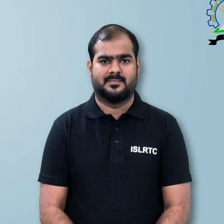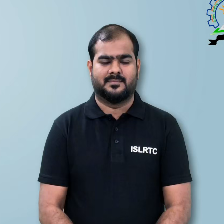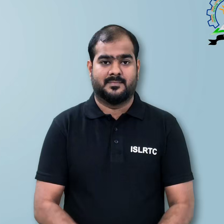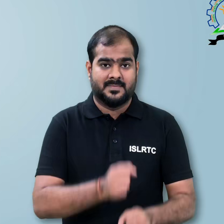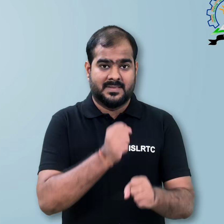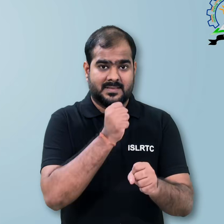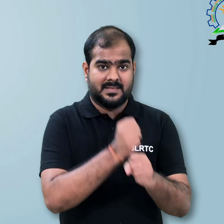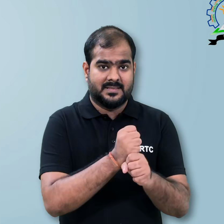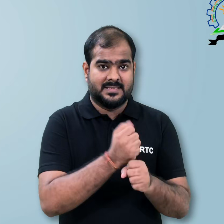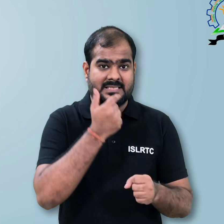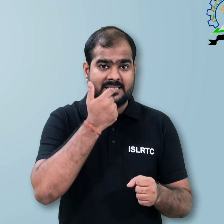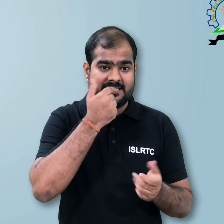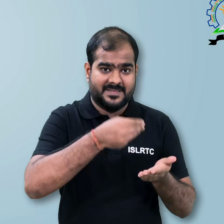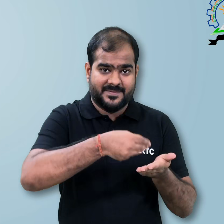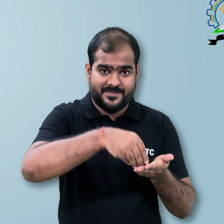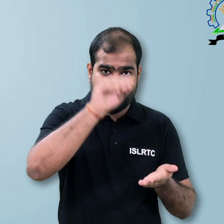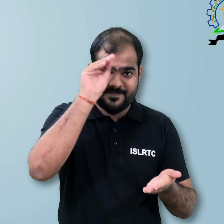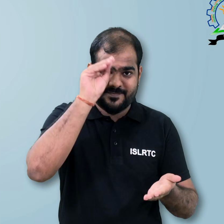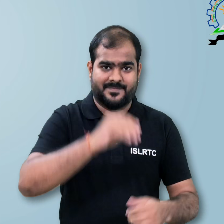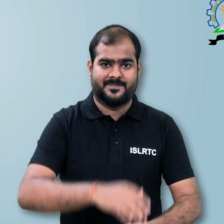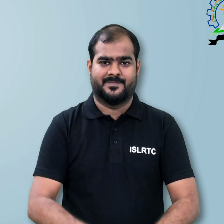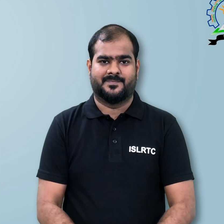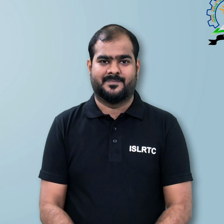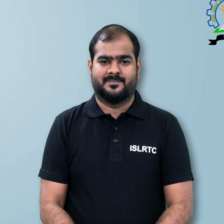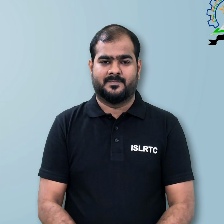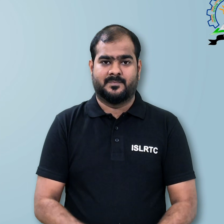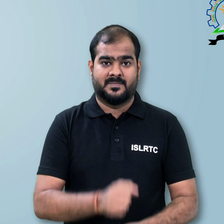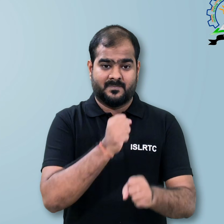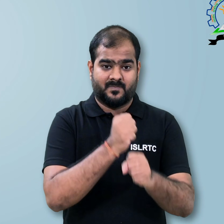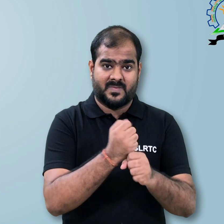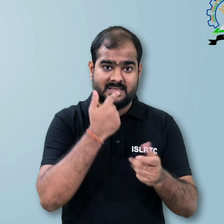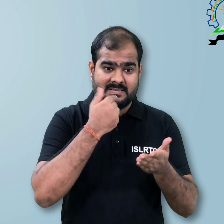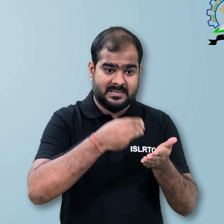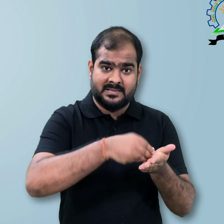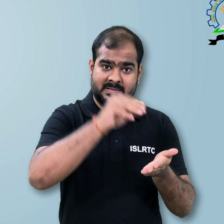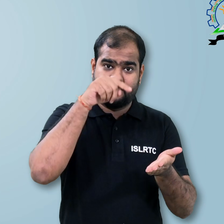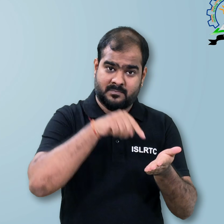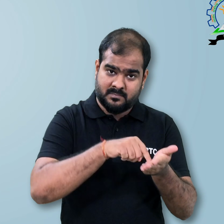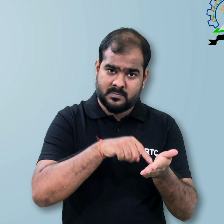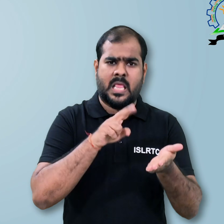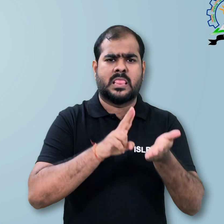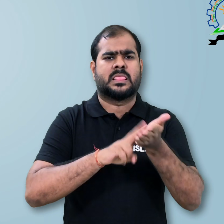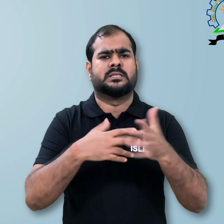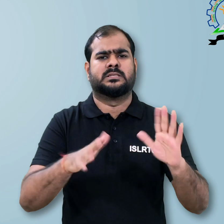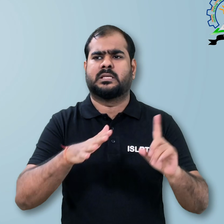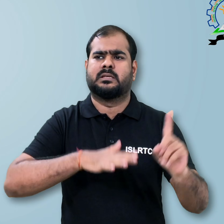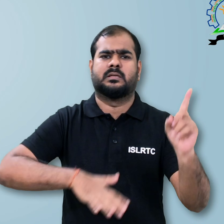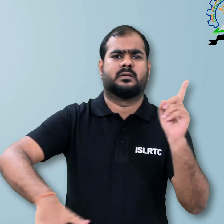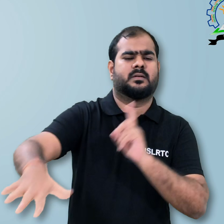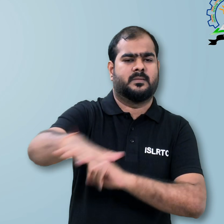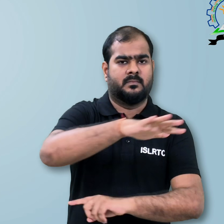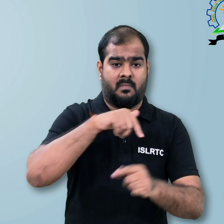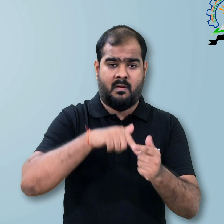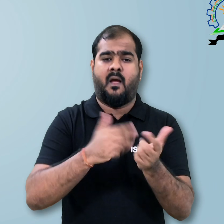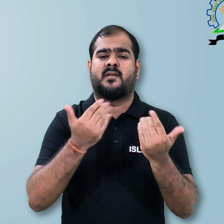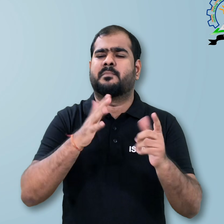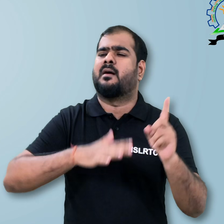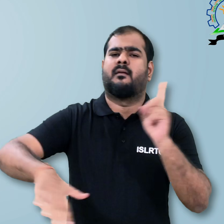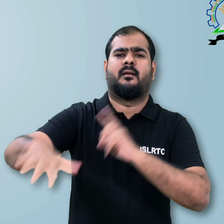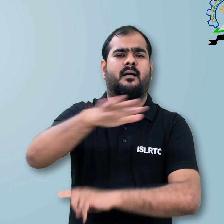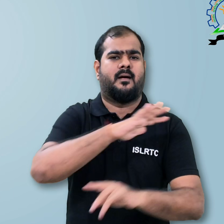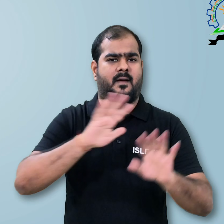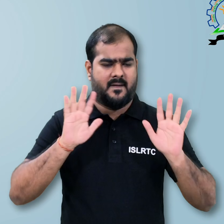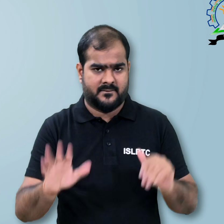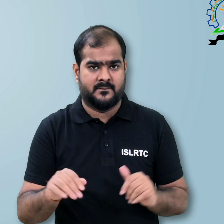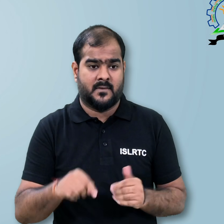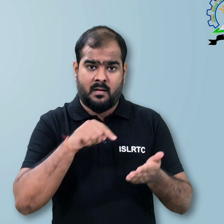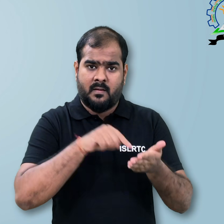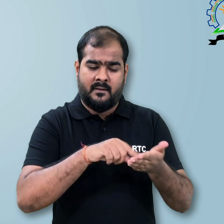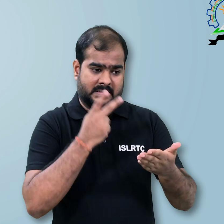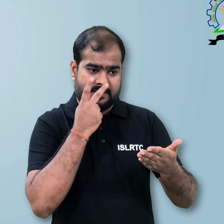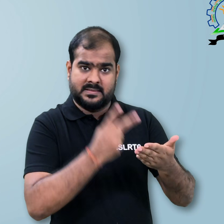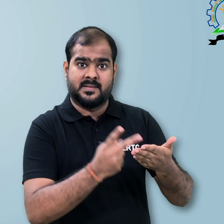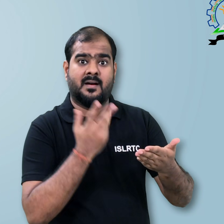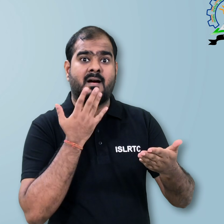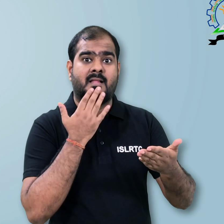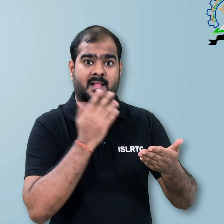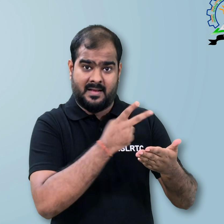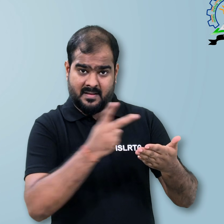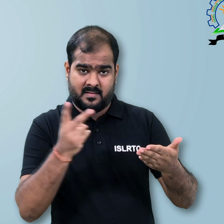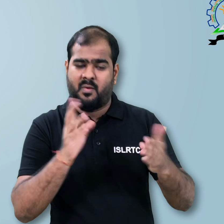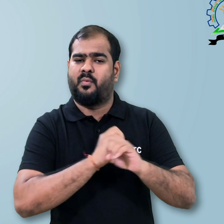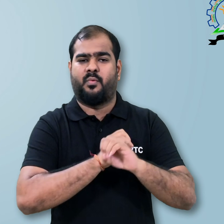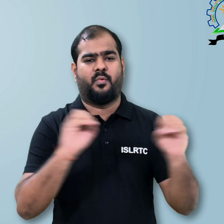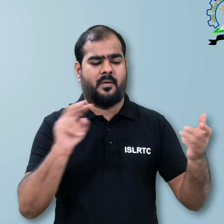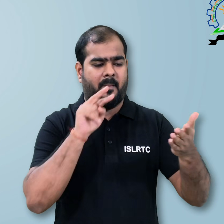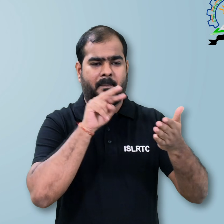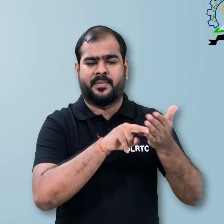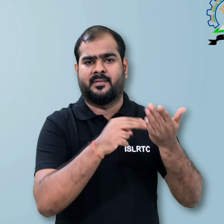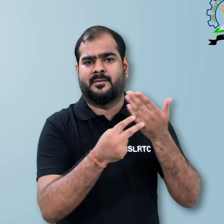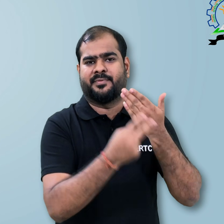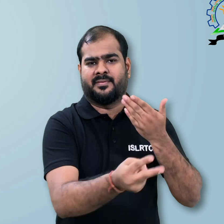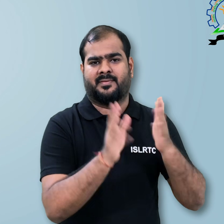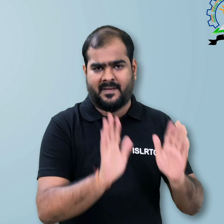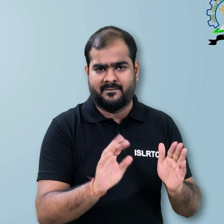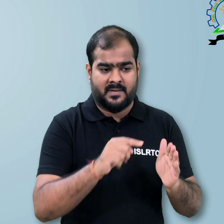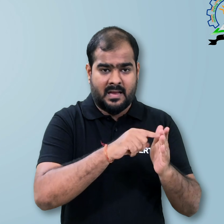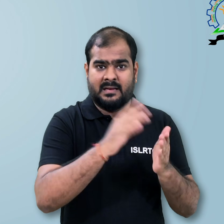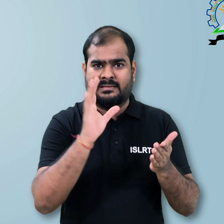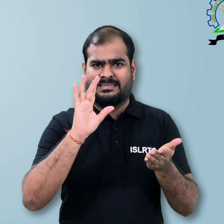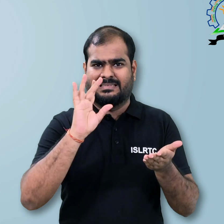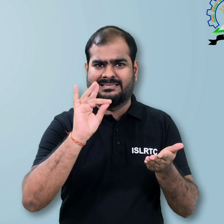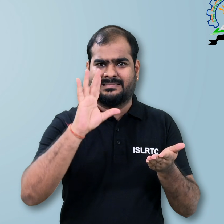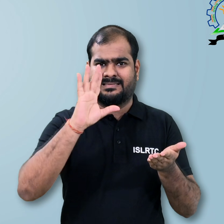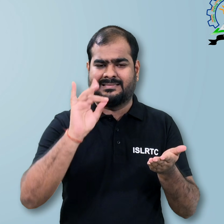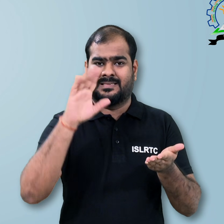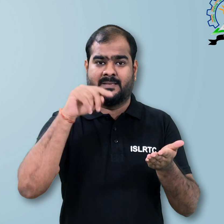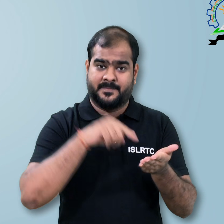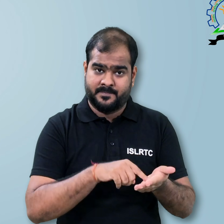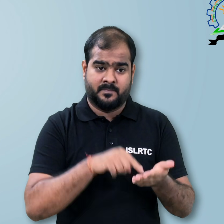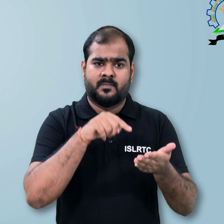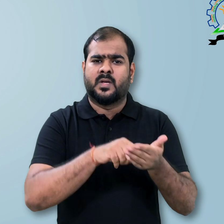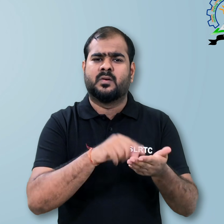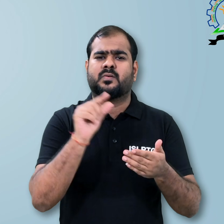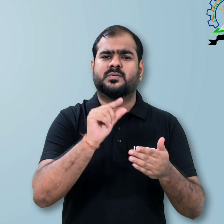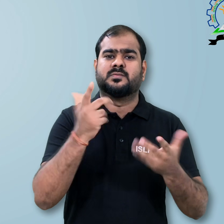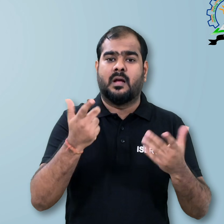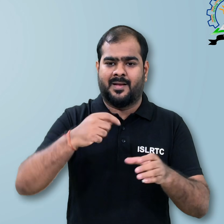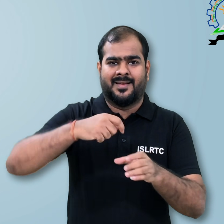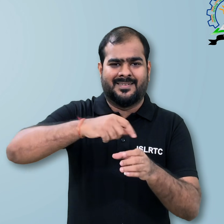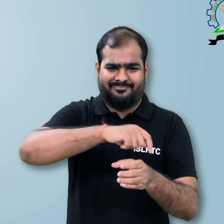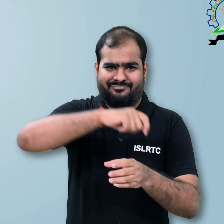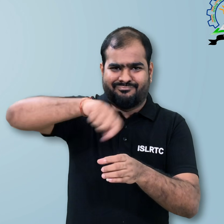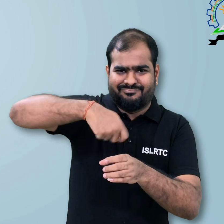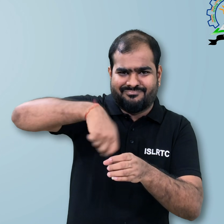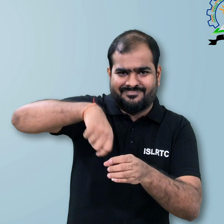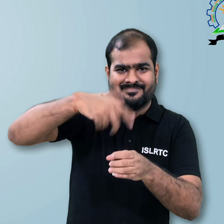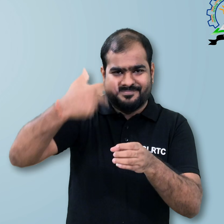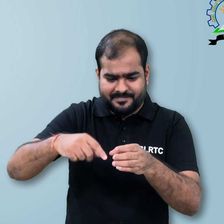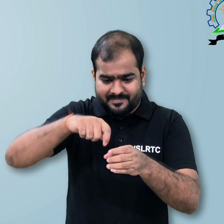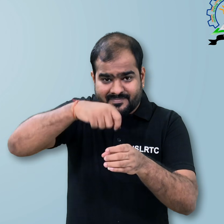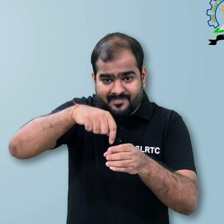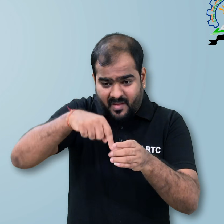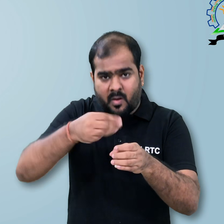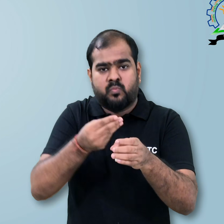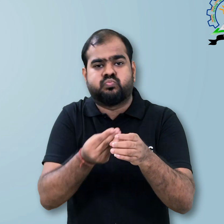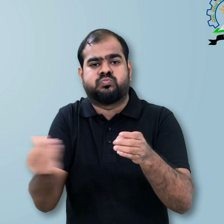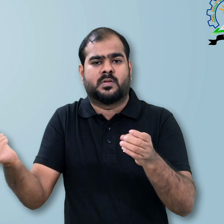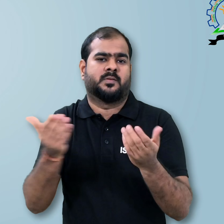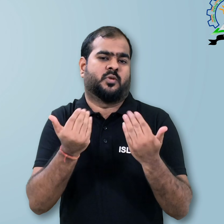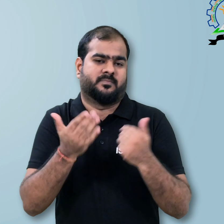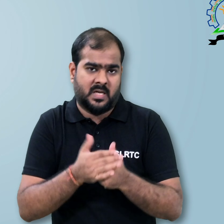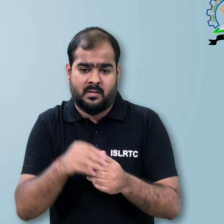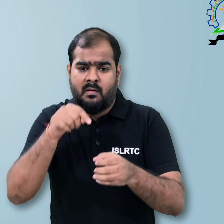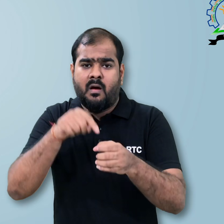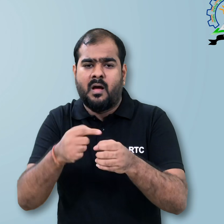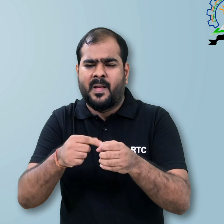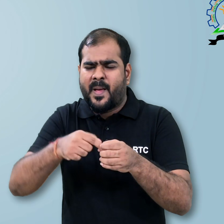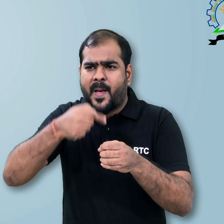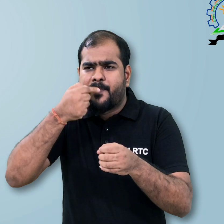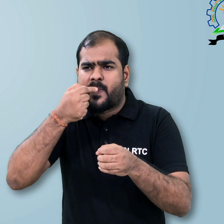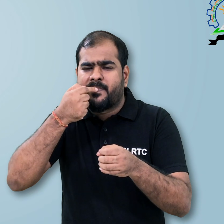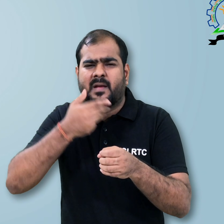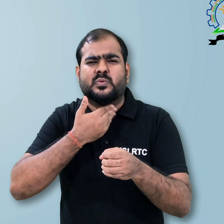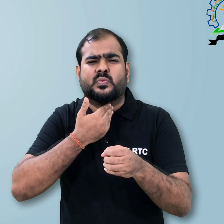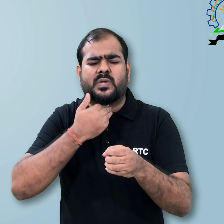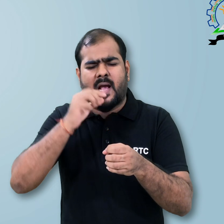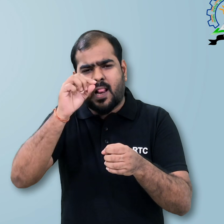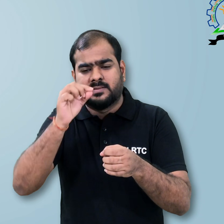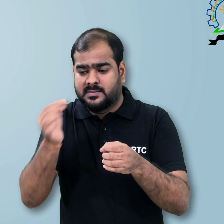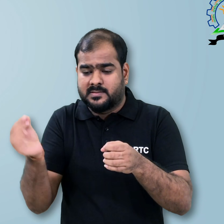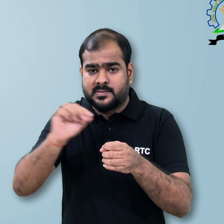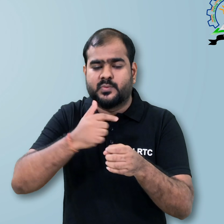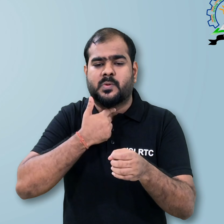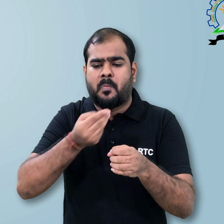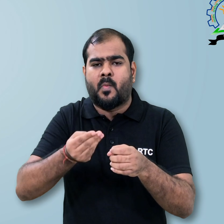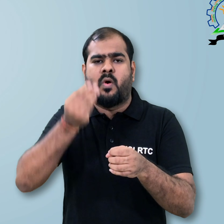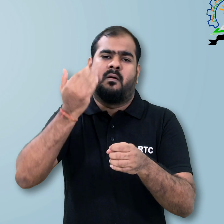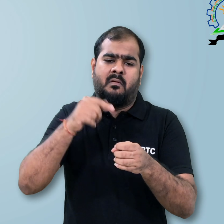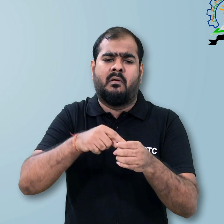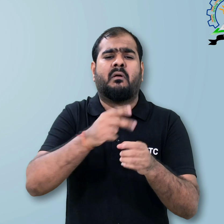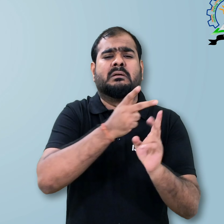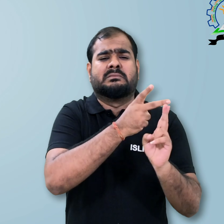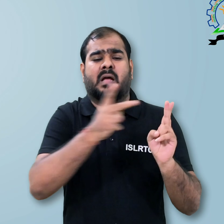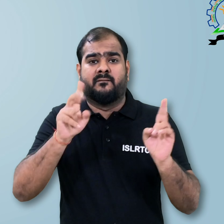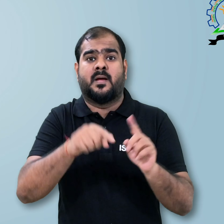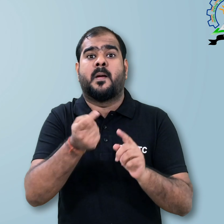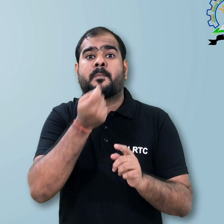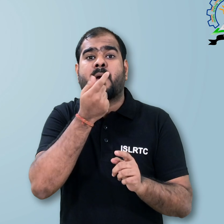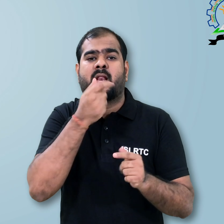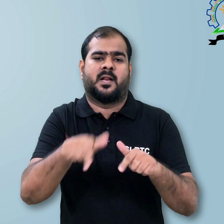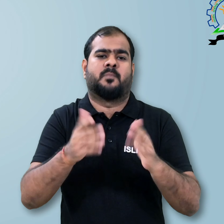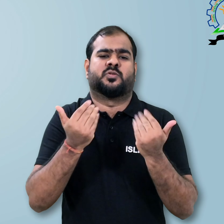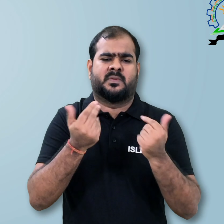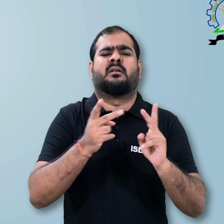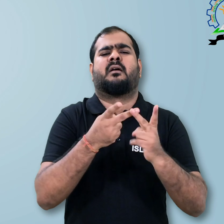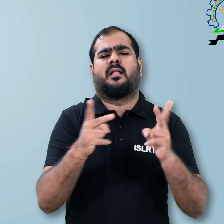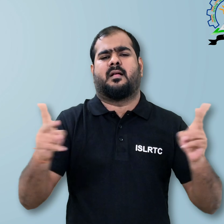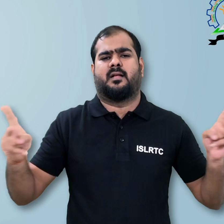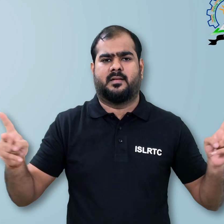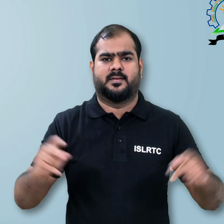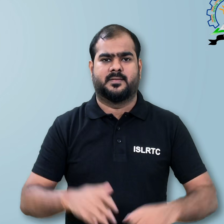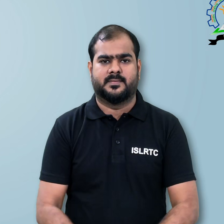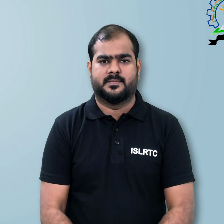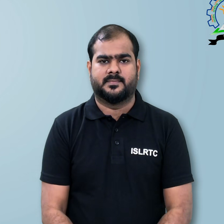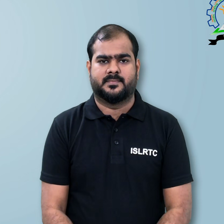Glycerol (Glycerin, Glycerine) Glycerol is a naturally occuring alcohol that is colorless, odorless and a viscous liquid with a sweet taste. It is used as a solvent, sweetening agent, medicine, etc.